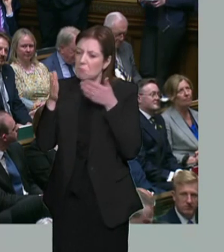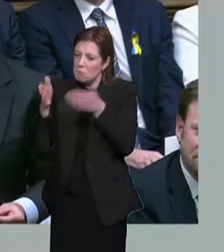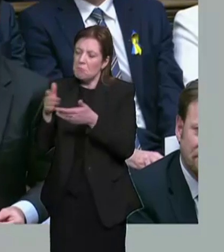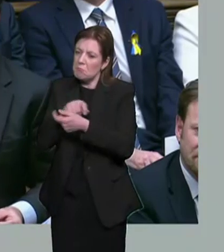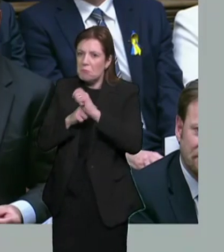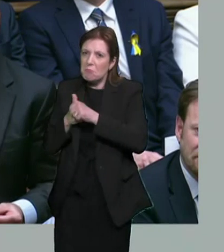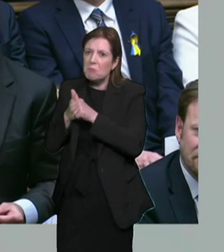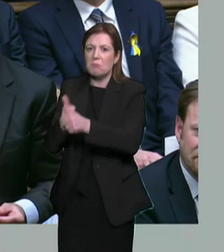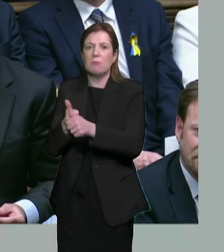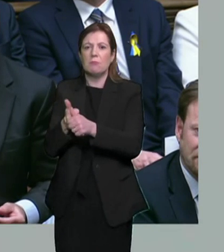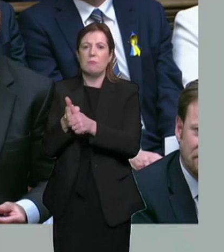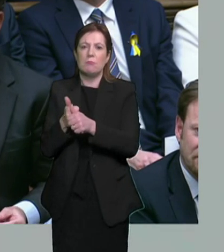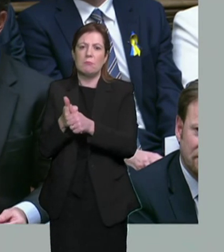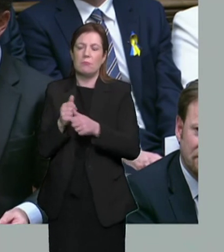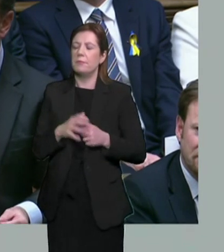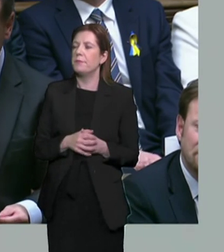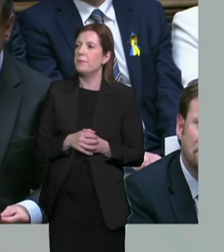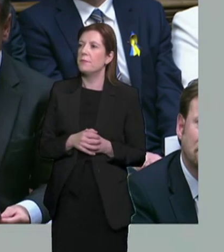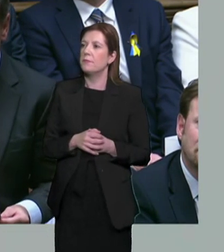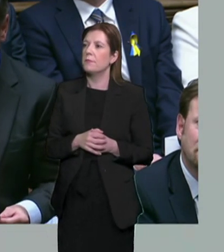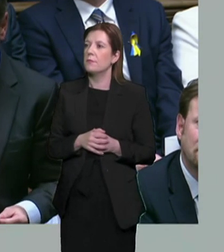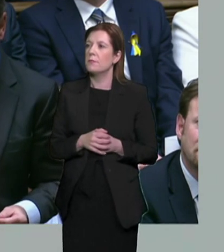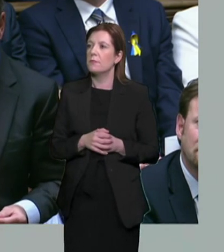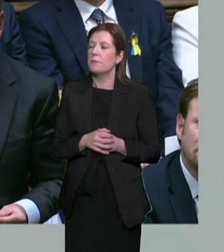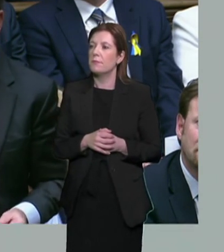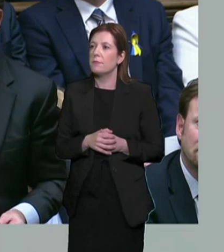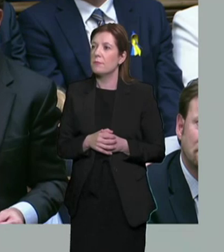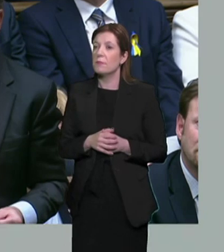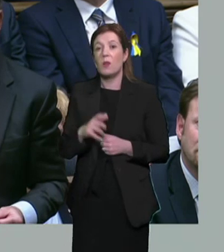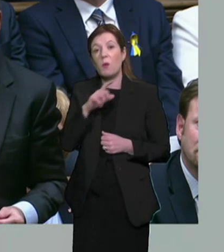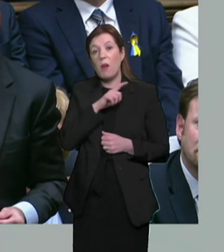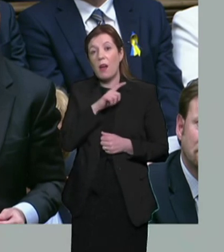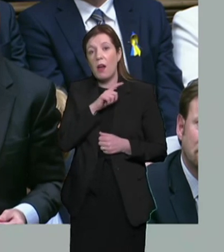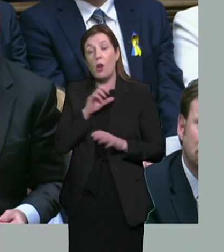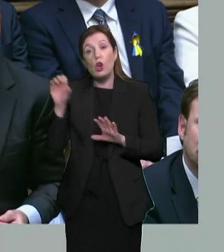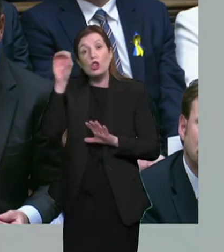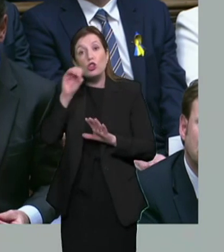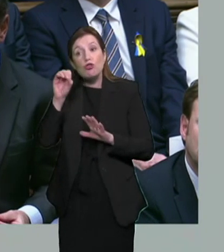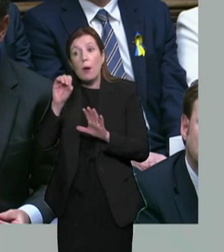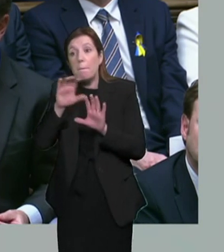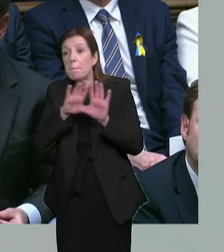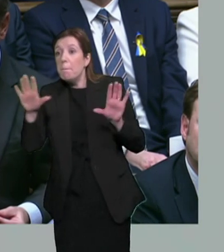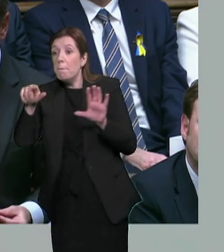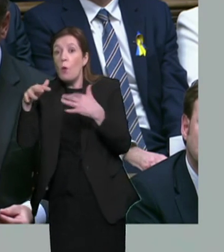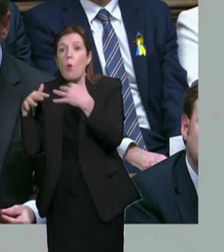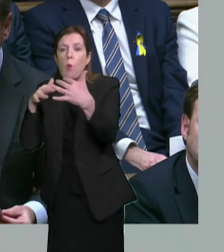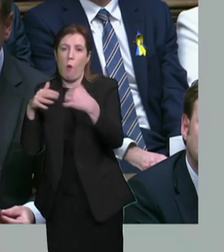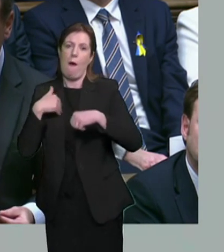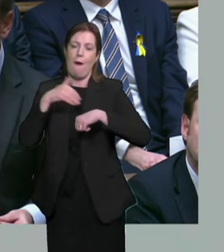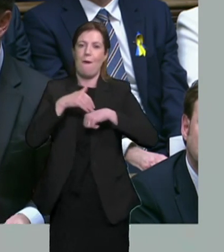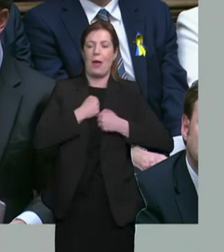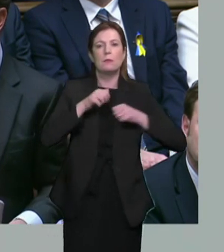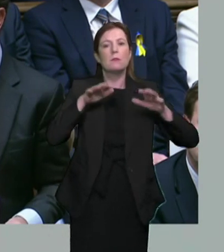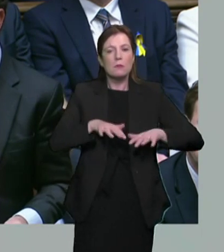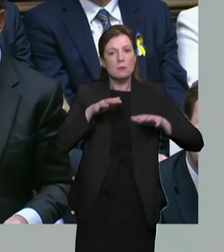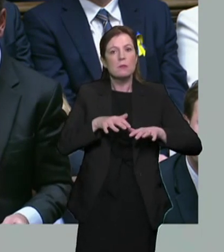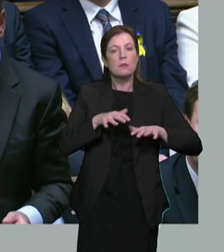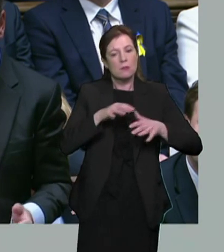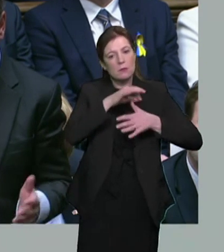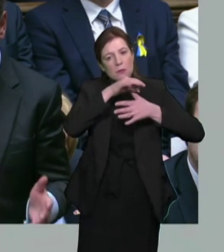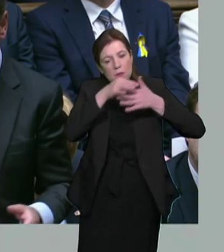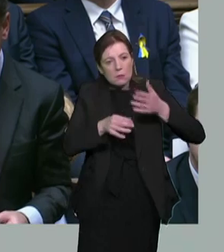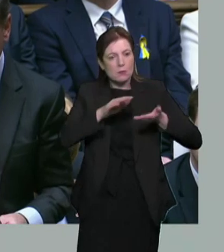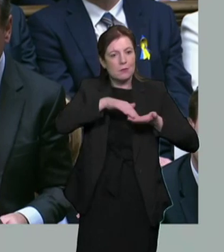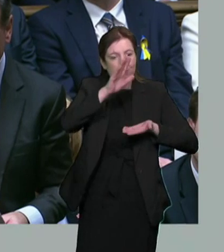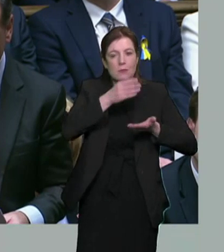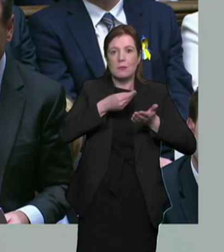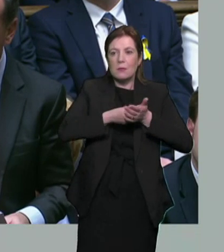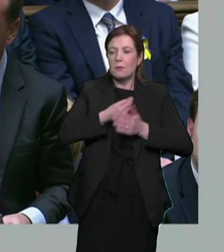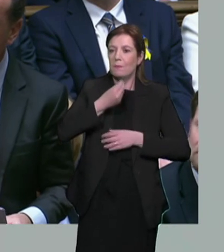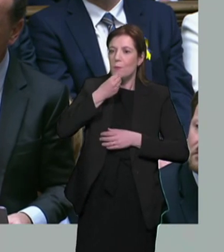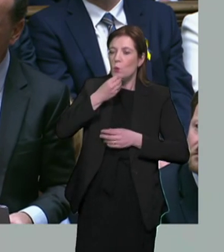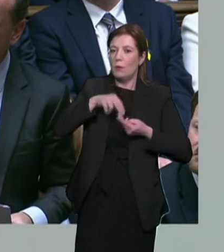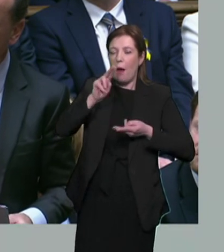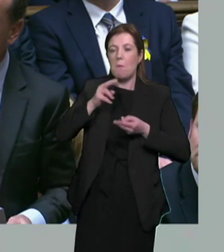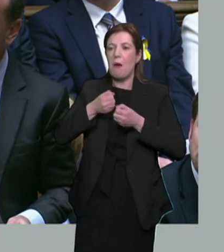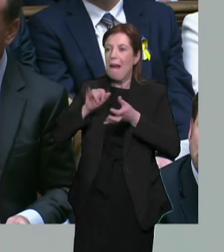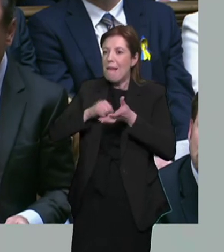A war in Europe also has challenging domestic outcomes, with higher energy costs, rising food prices and effects on supplies and inflation and across the economy in general.